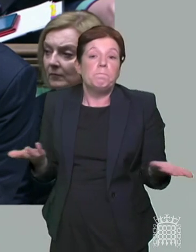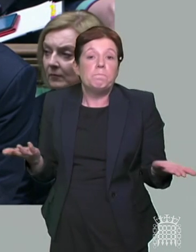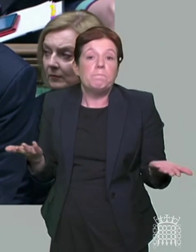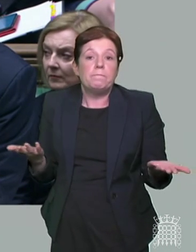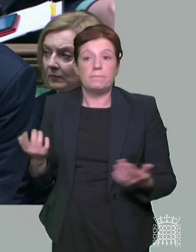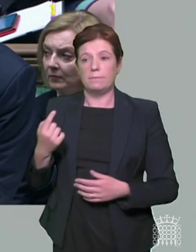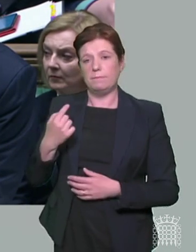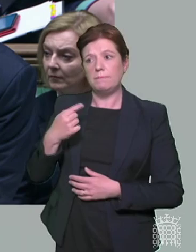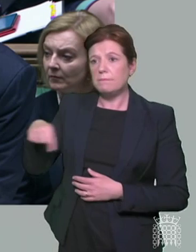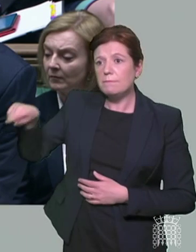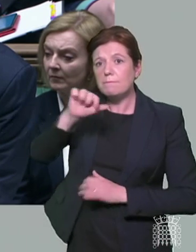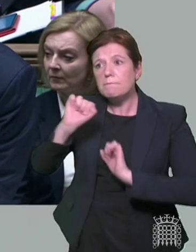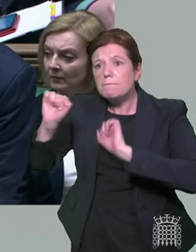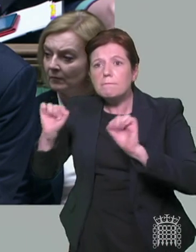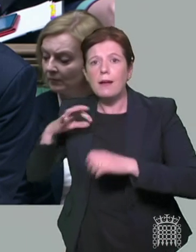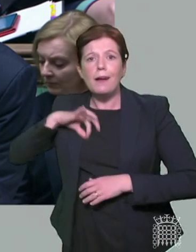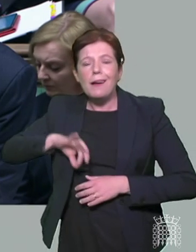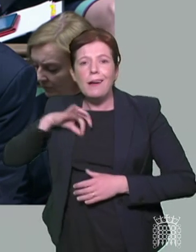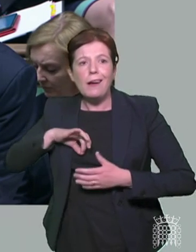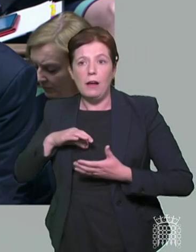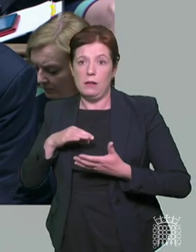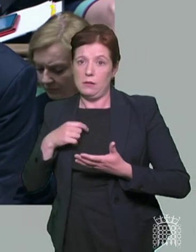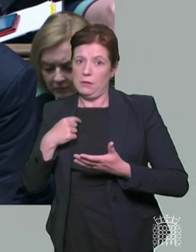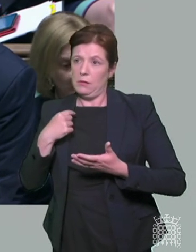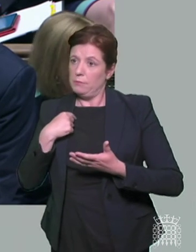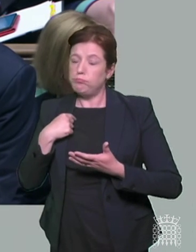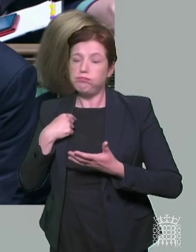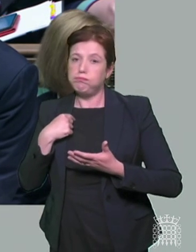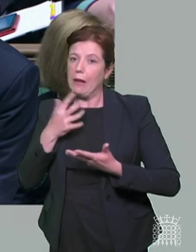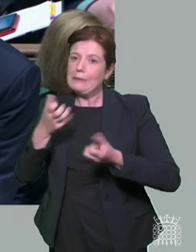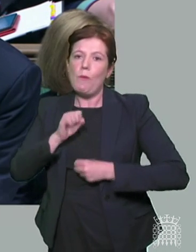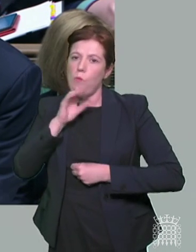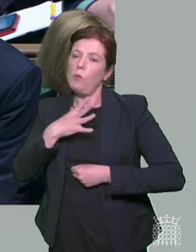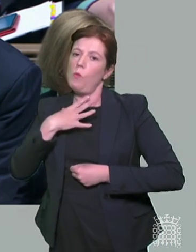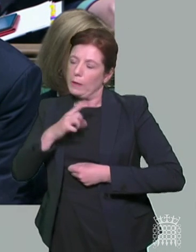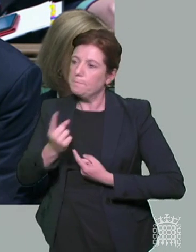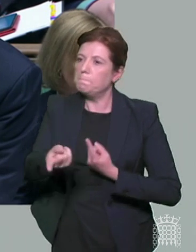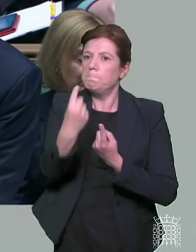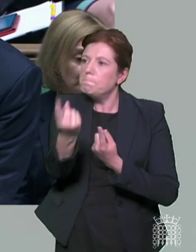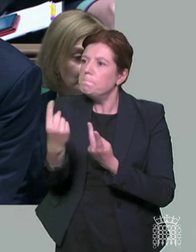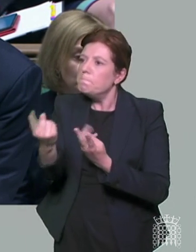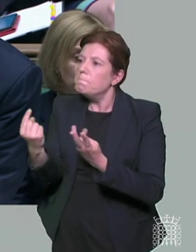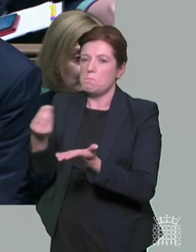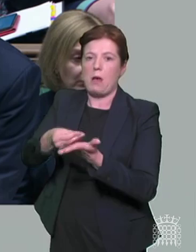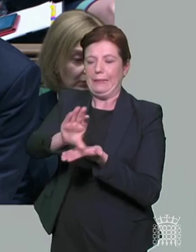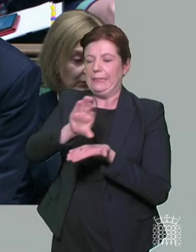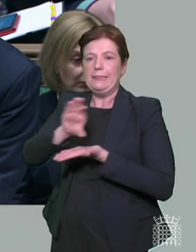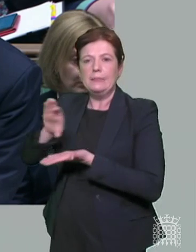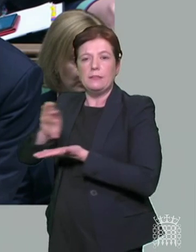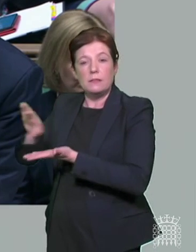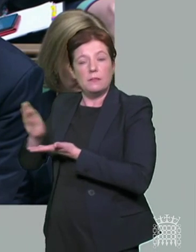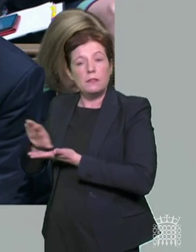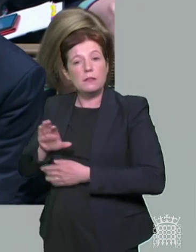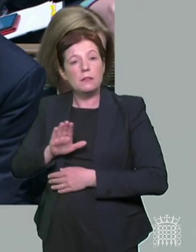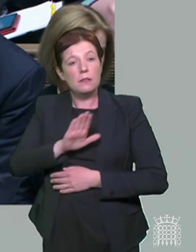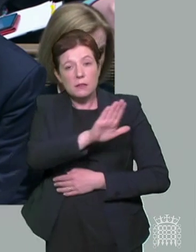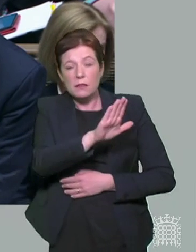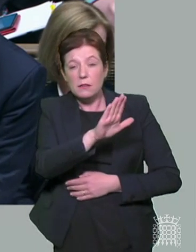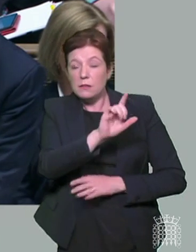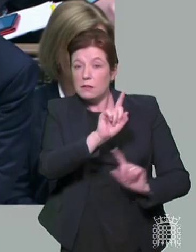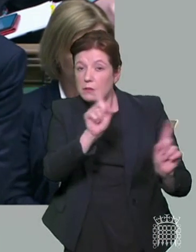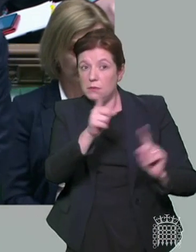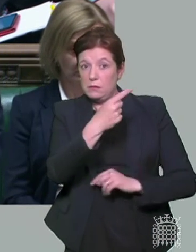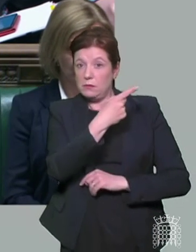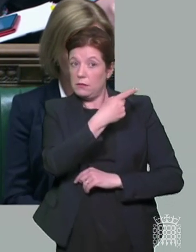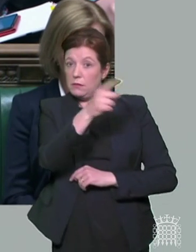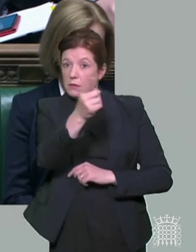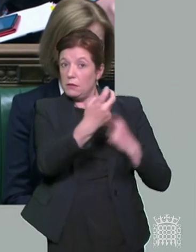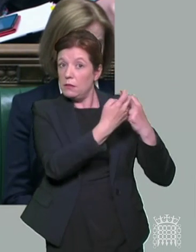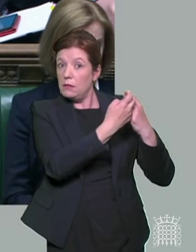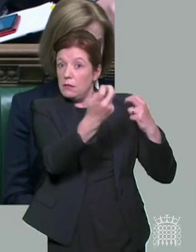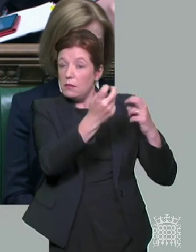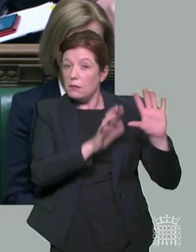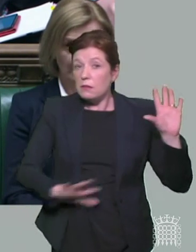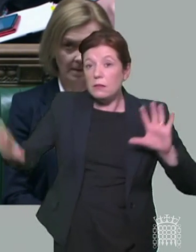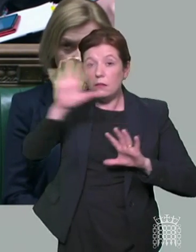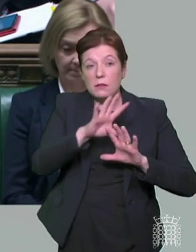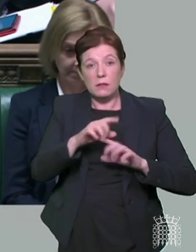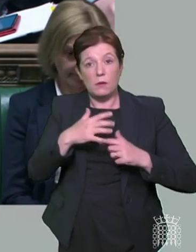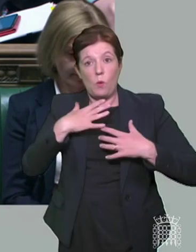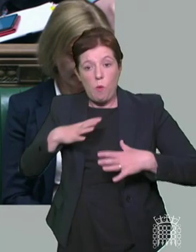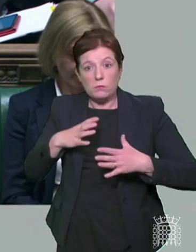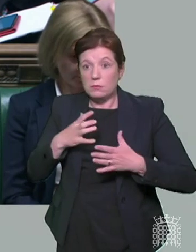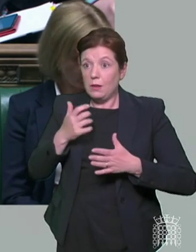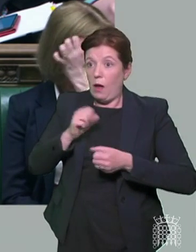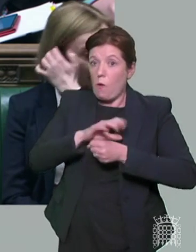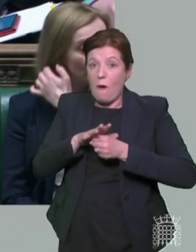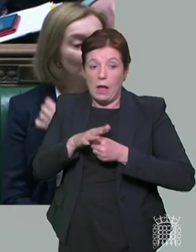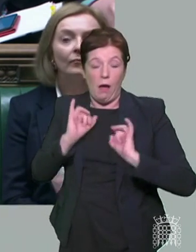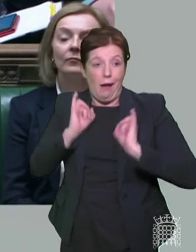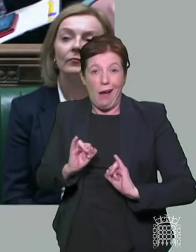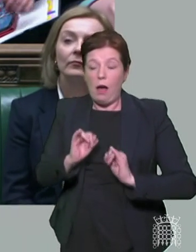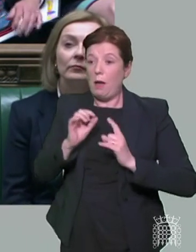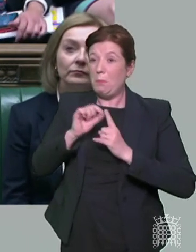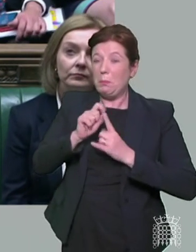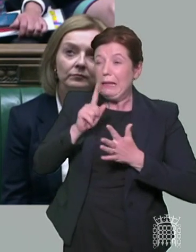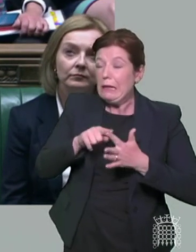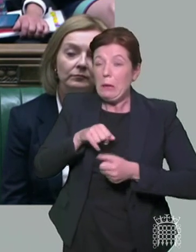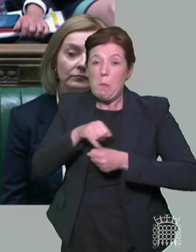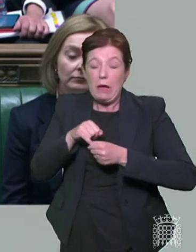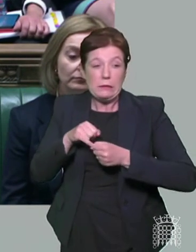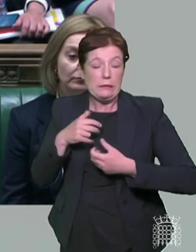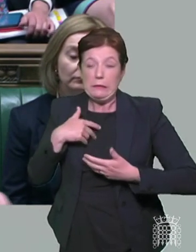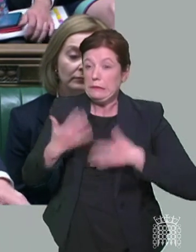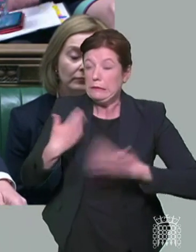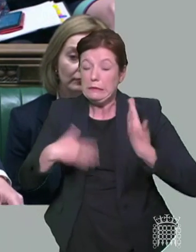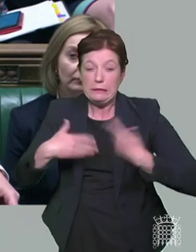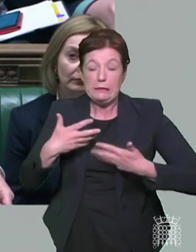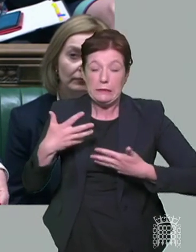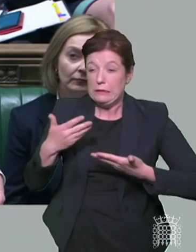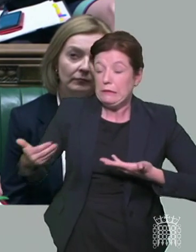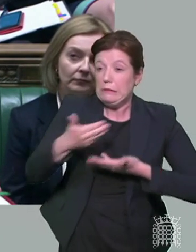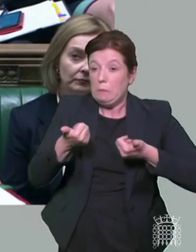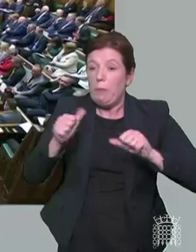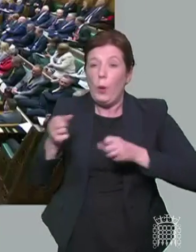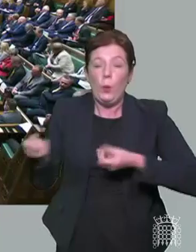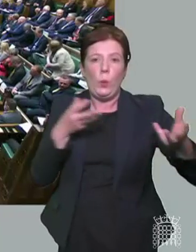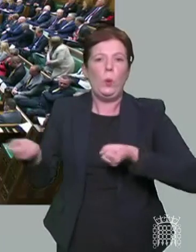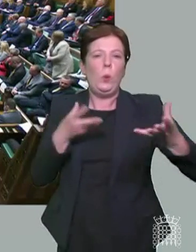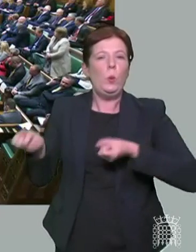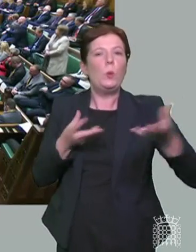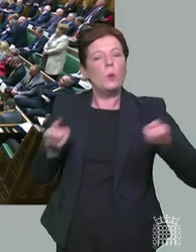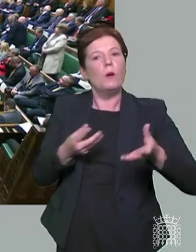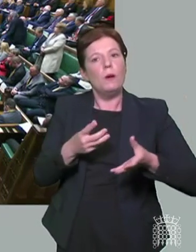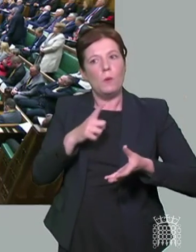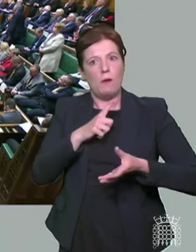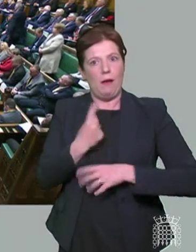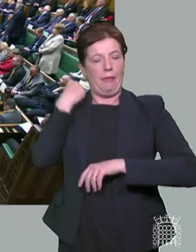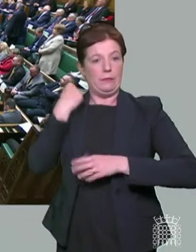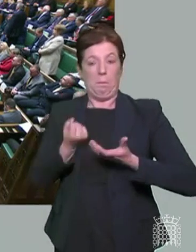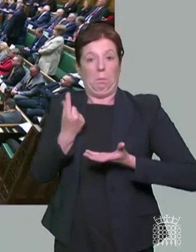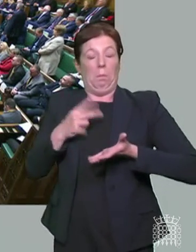We deplore that and we are trying to recoup as much as we possibly can, but I remind the honourable Gentleman of the constant clamour from the Opposition and from the country for us to equip our country with PPE and medicines as fast as possible, and that we did.